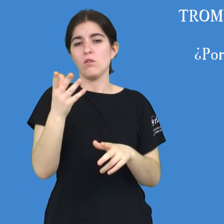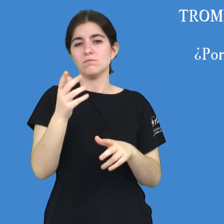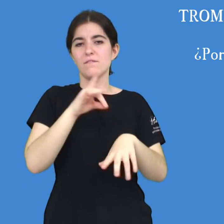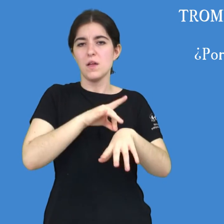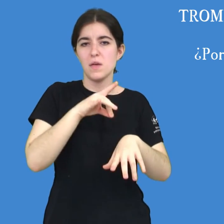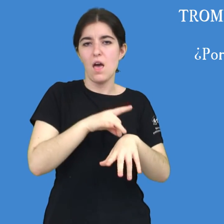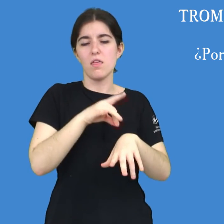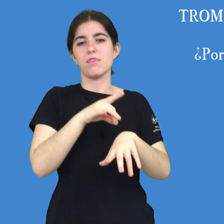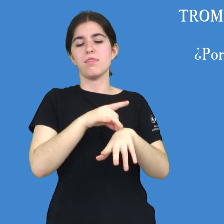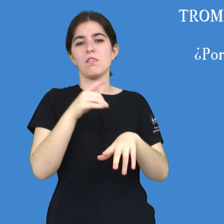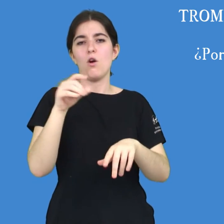enfermo